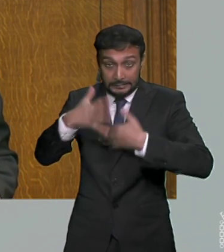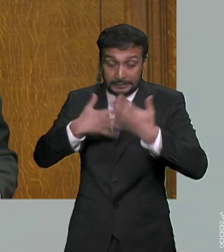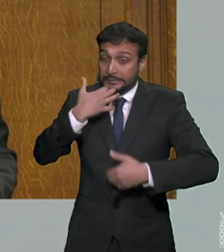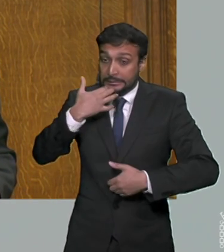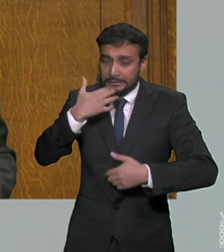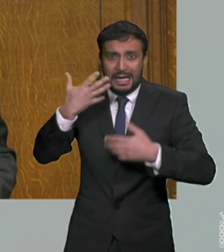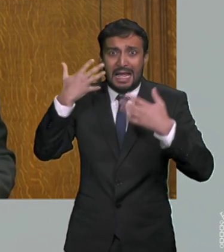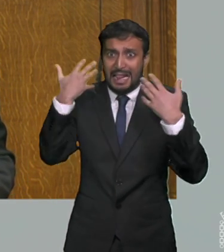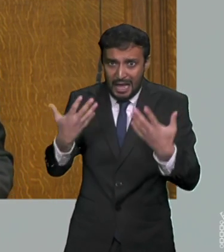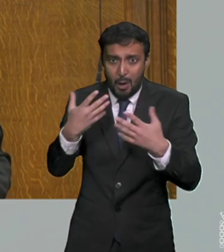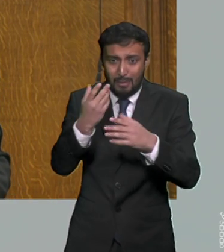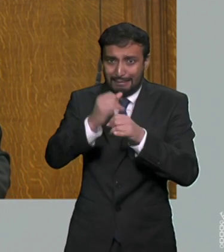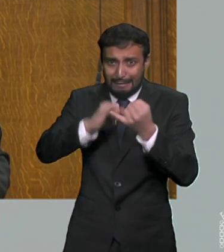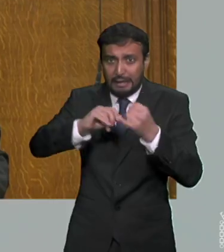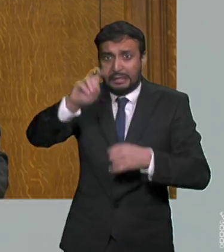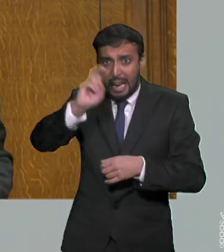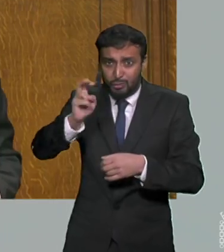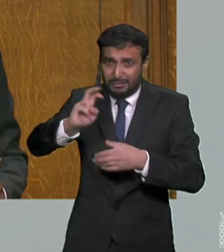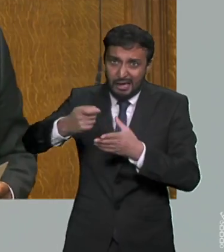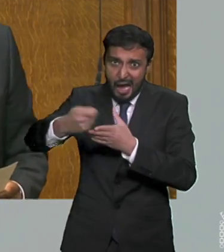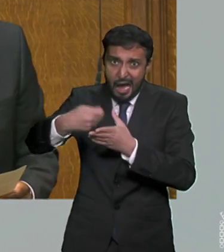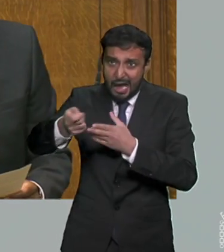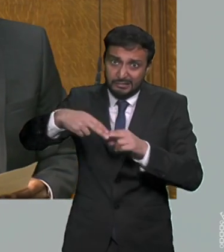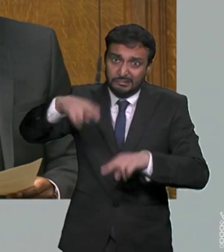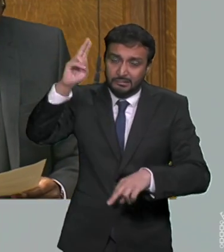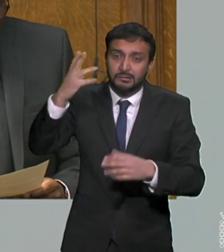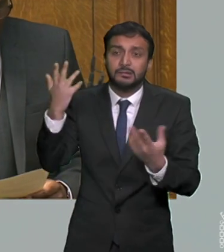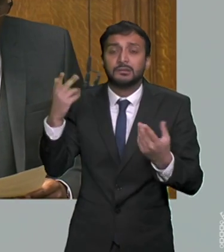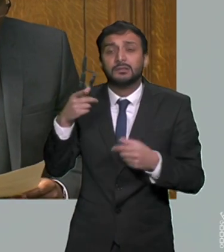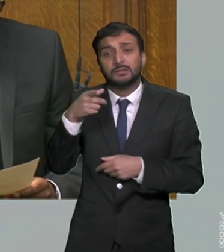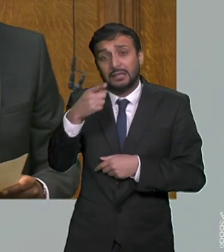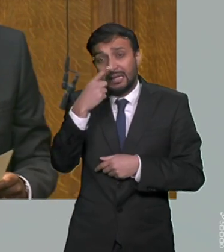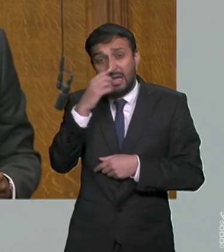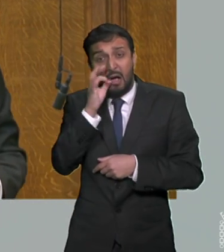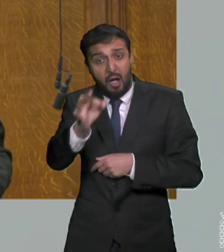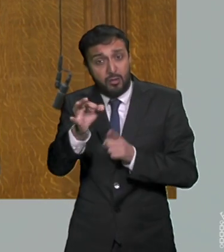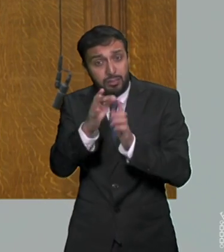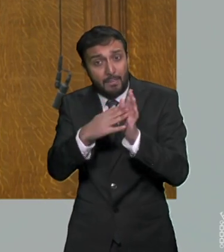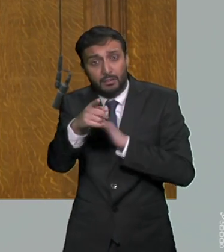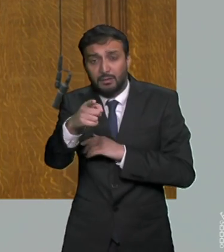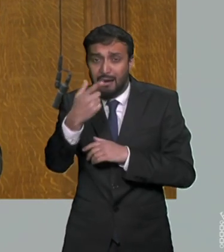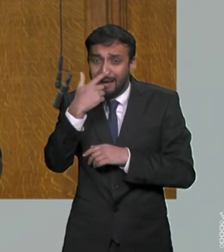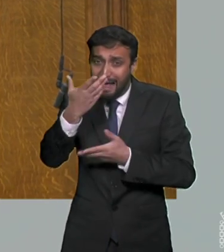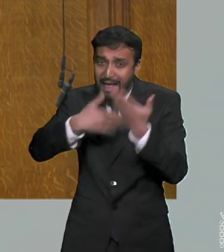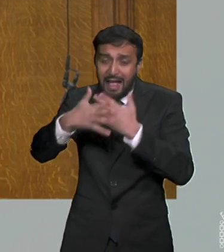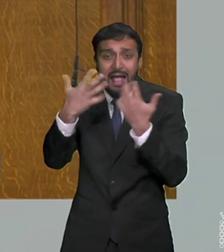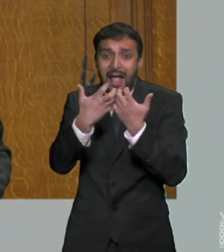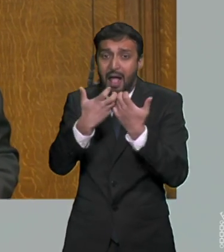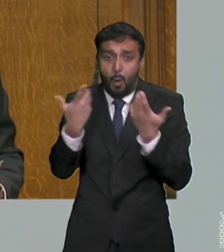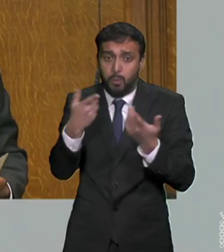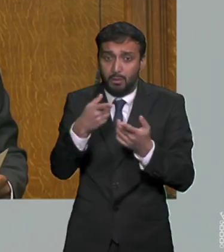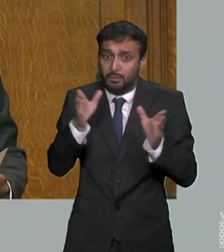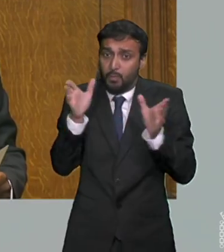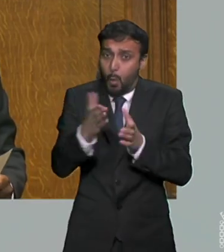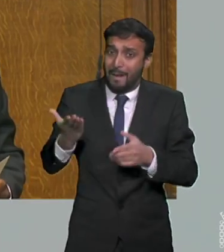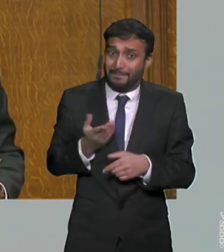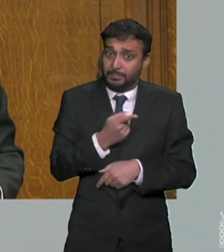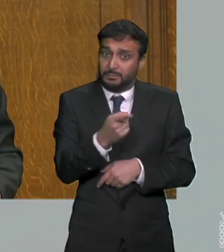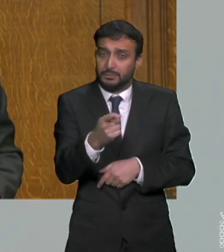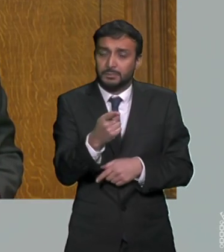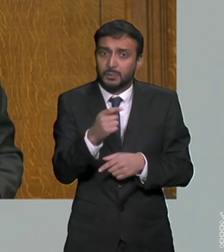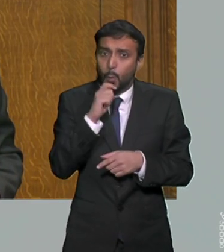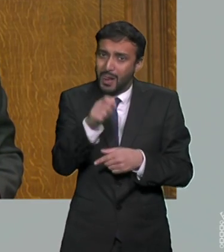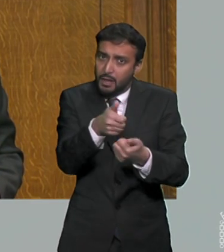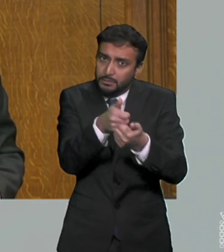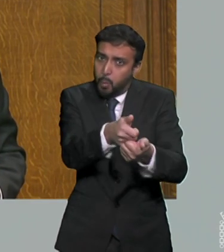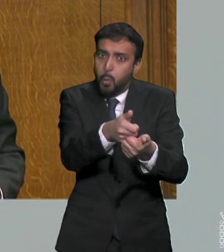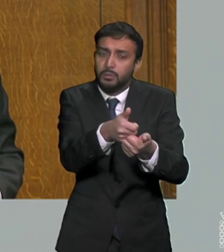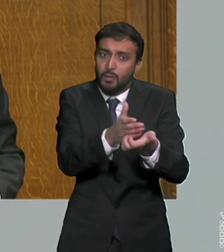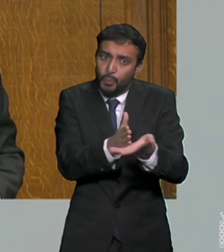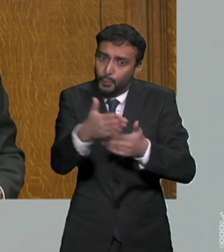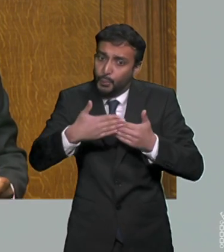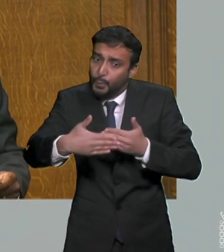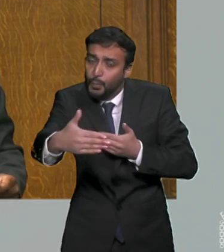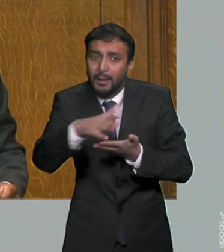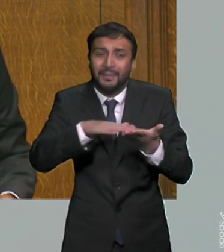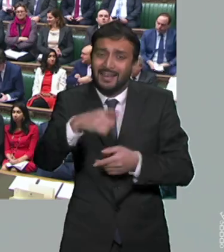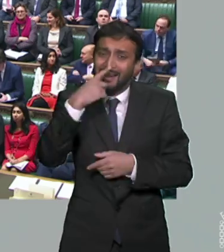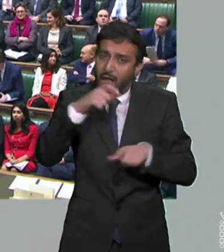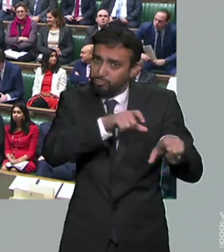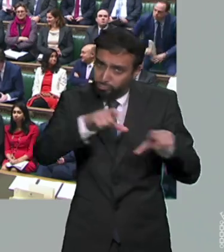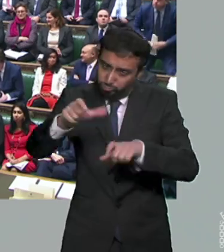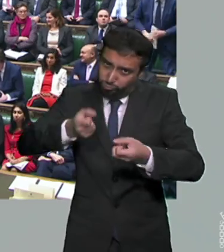Can the Prime Minister lay out how he will ensure that businesses such as Fred Hallam will be supported in the coming months so that they may thrive and continue to provide vital goods and services to my Broxtowe constituents?